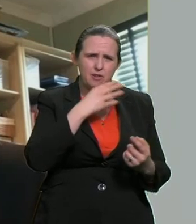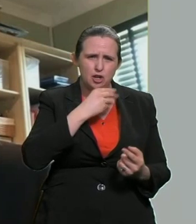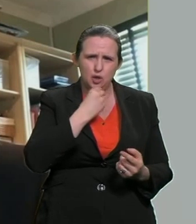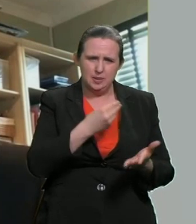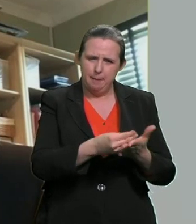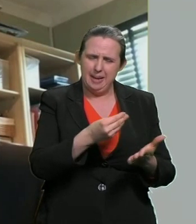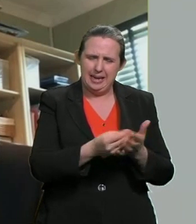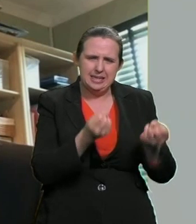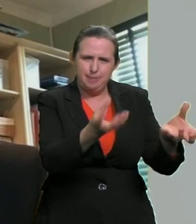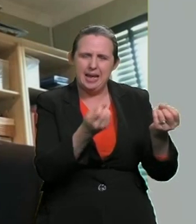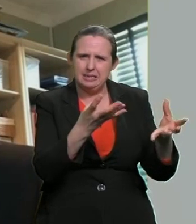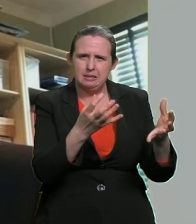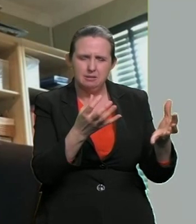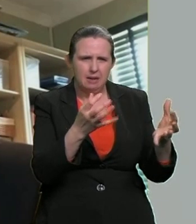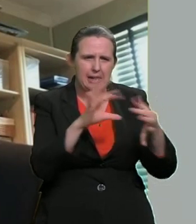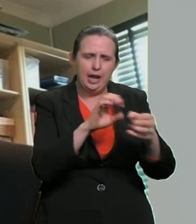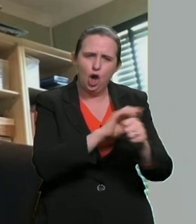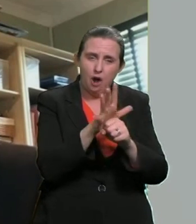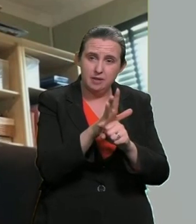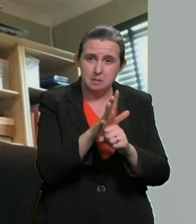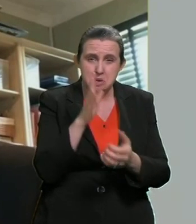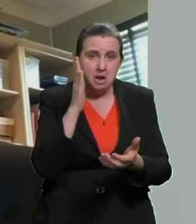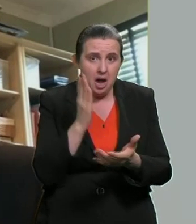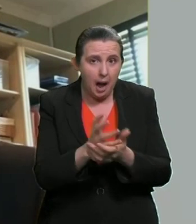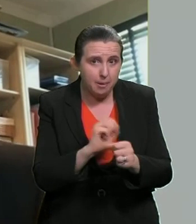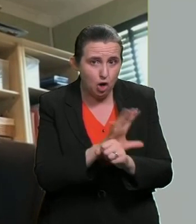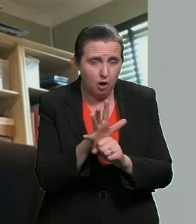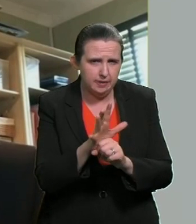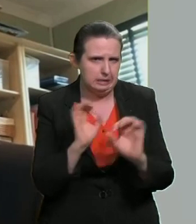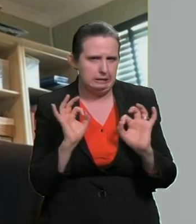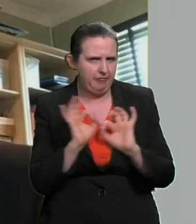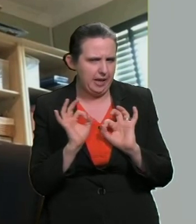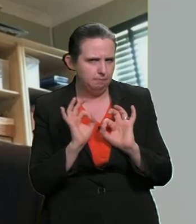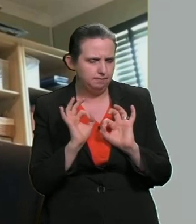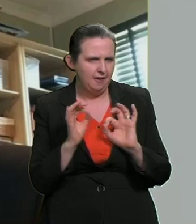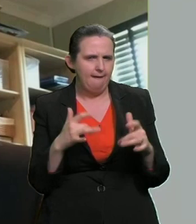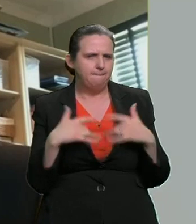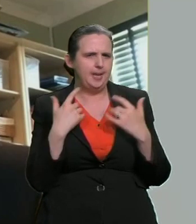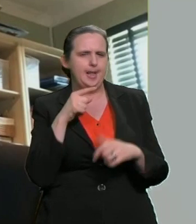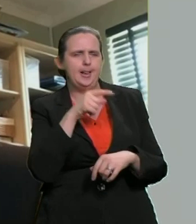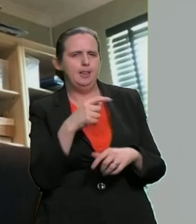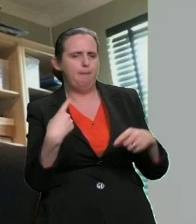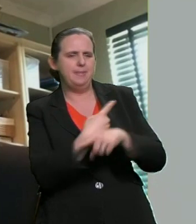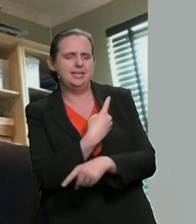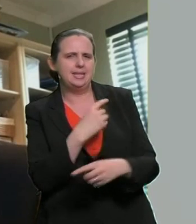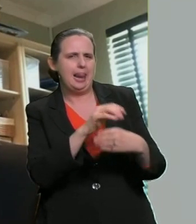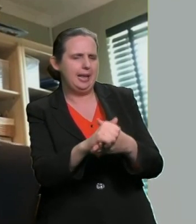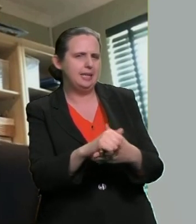It has submitted to the Government a form that says nothing, and I fear that my right honourable Friend has been misled.